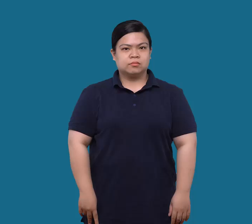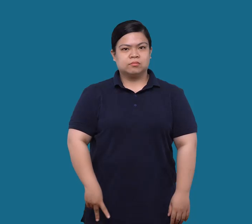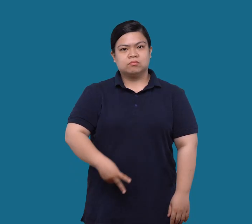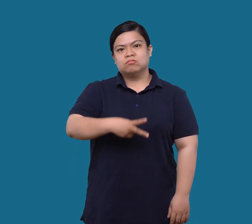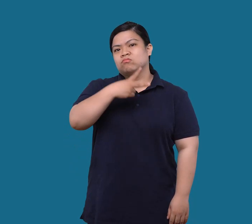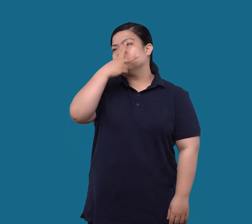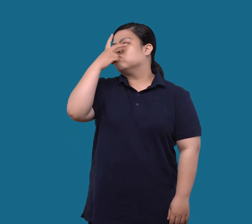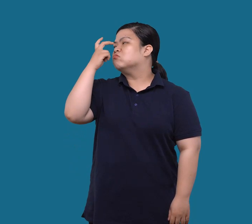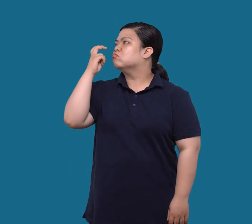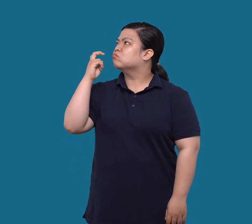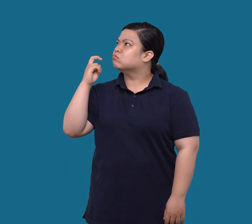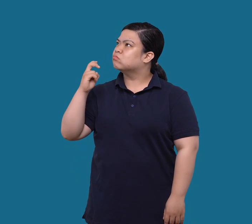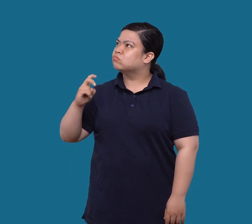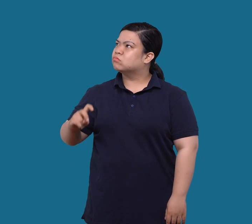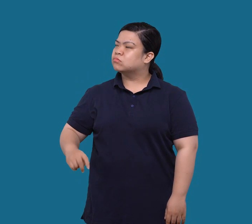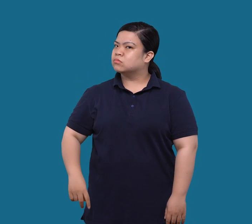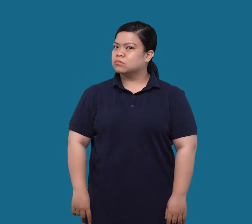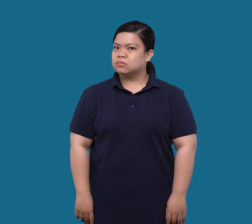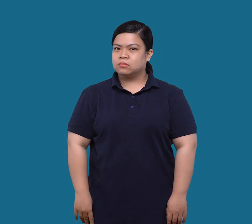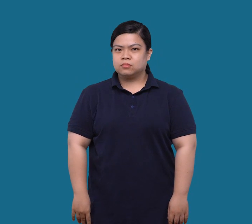liếc nhìn